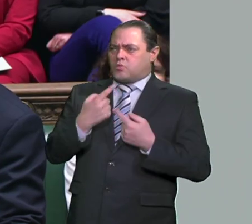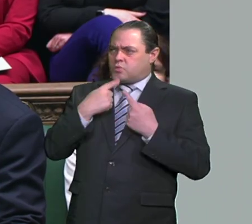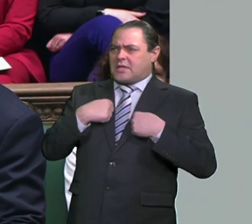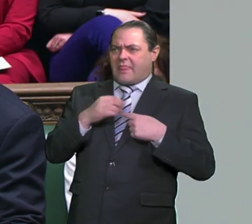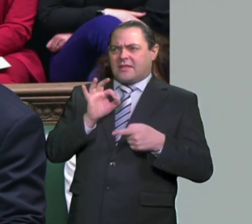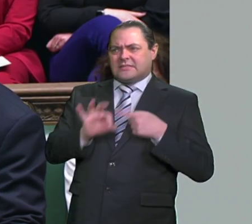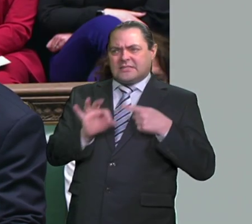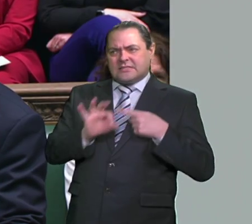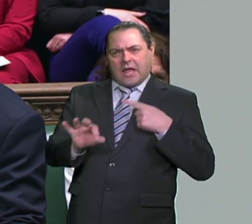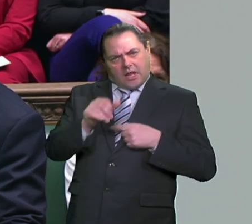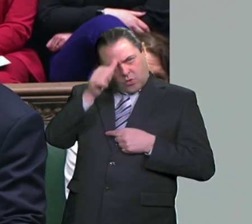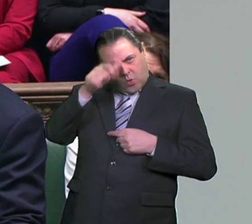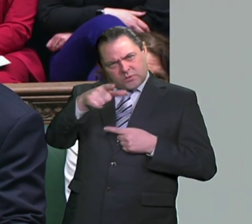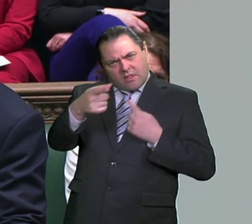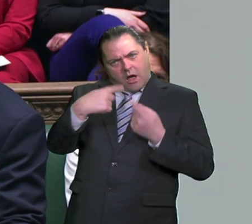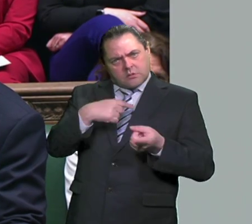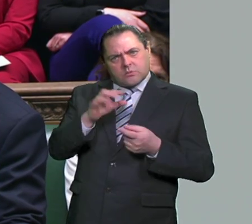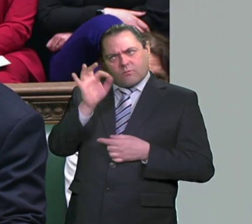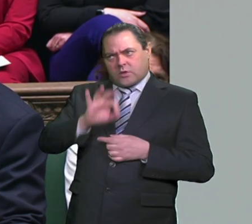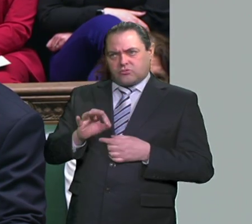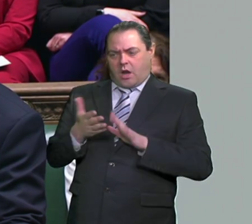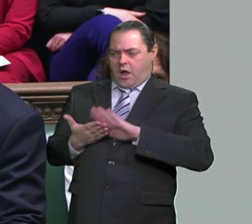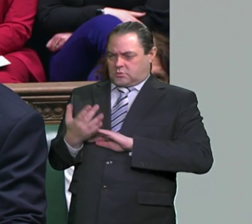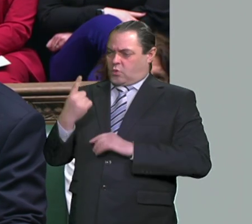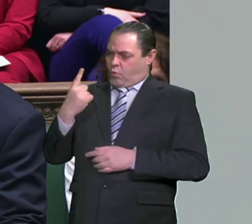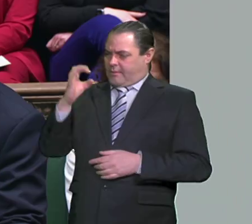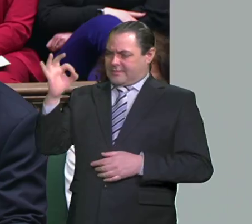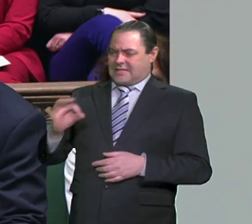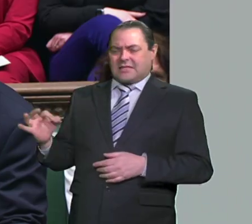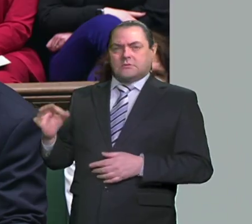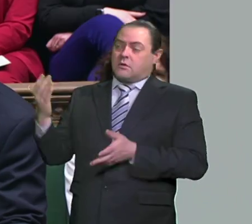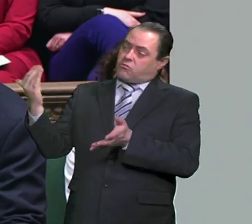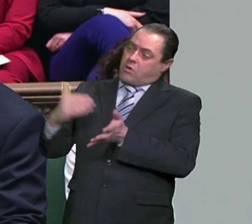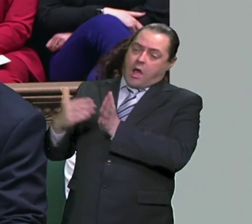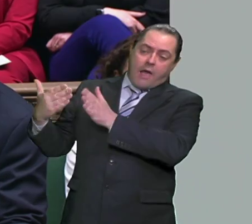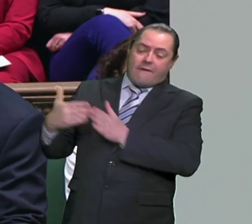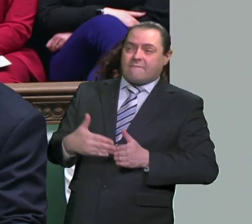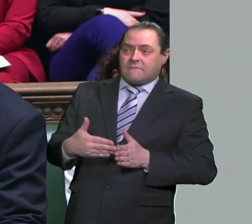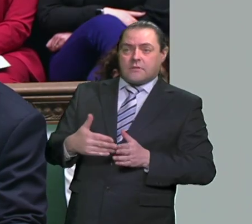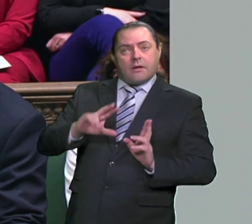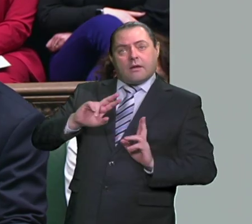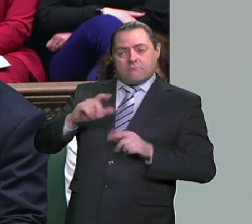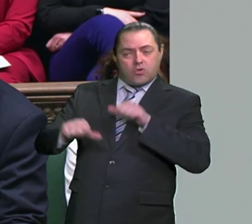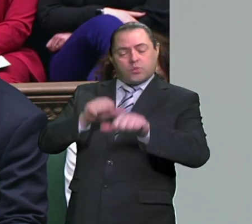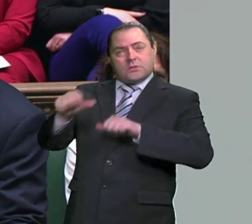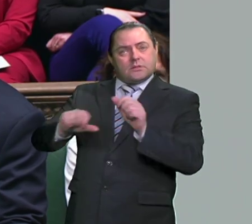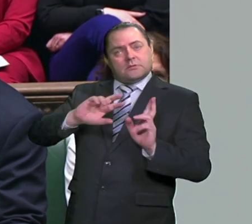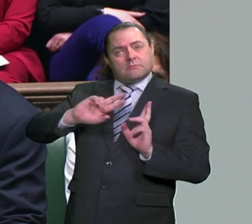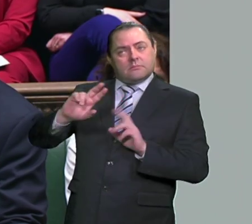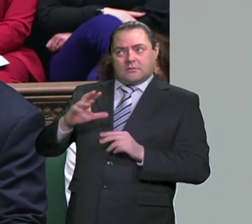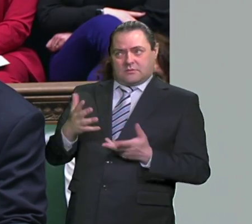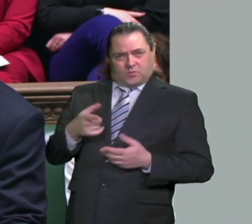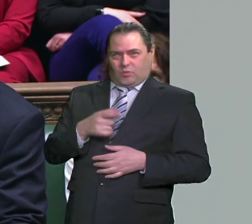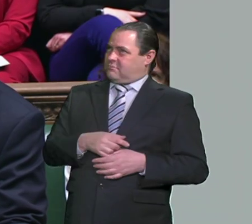He knows the answer to the question—less than 1% of those who arrived by boat have been processed.